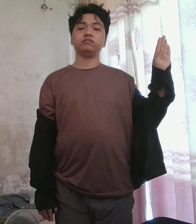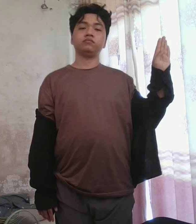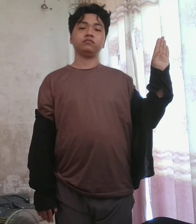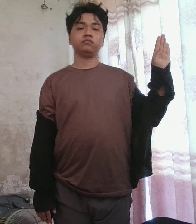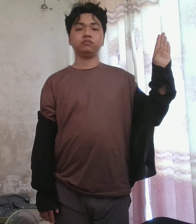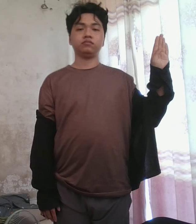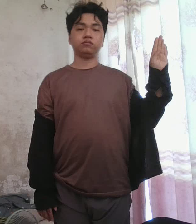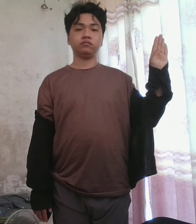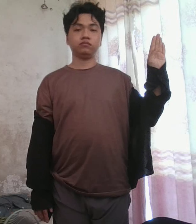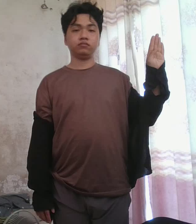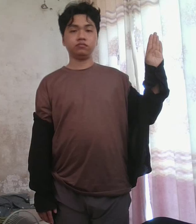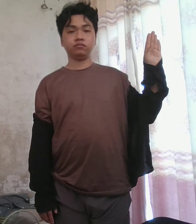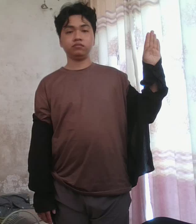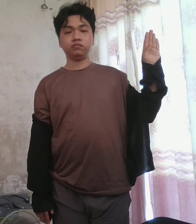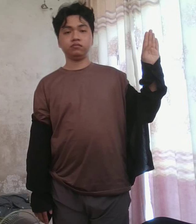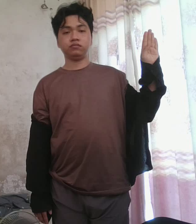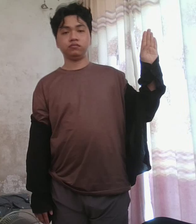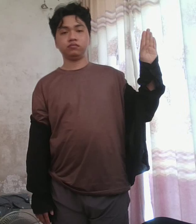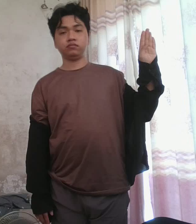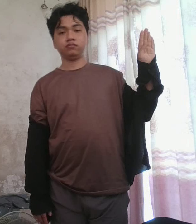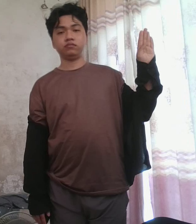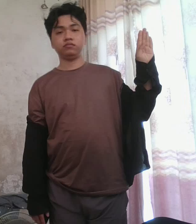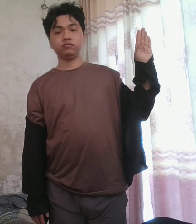b